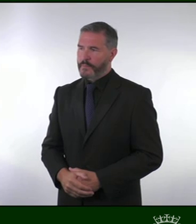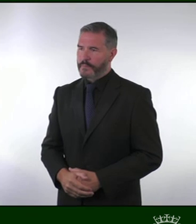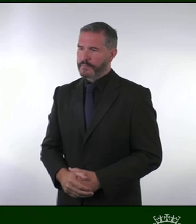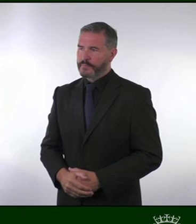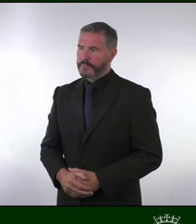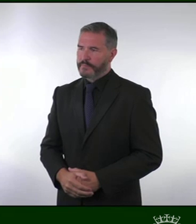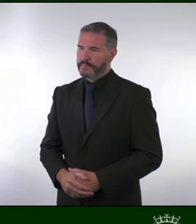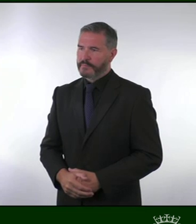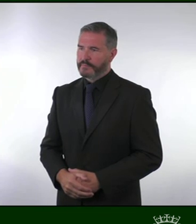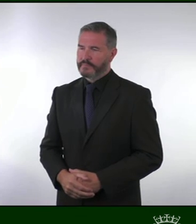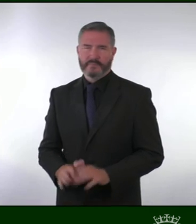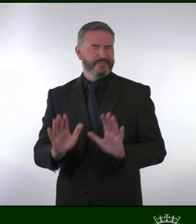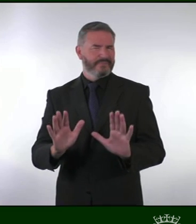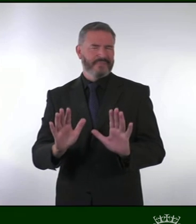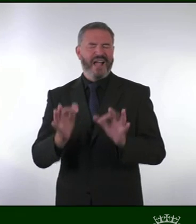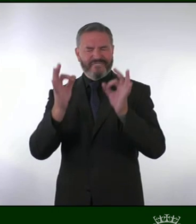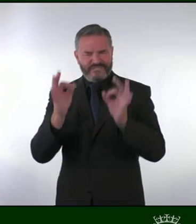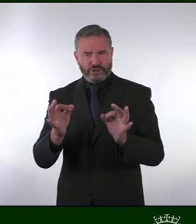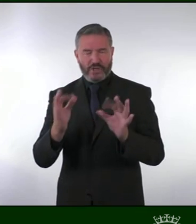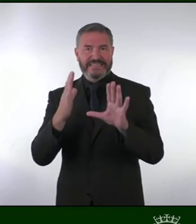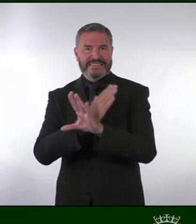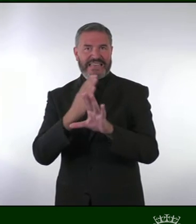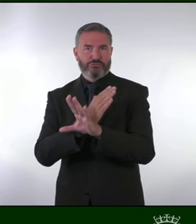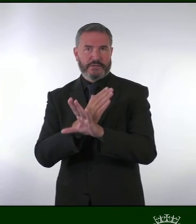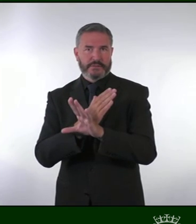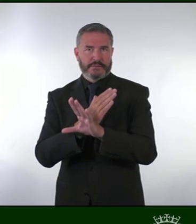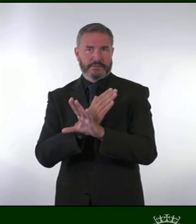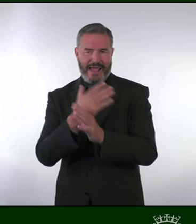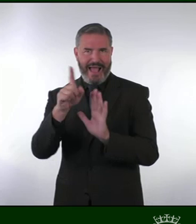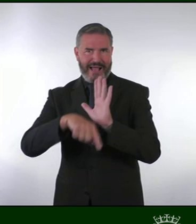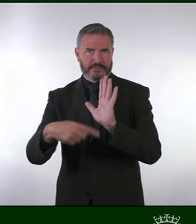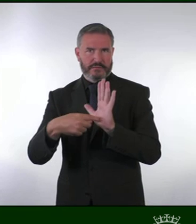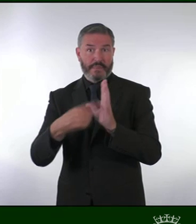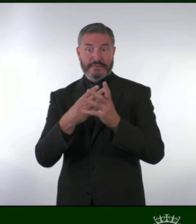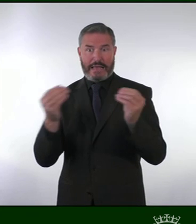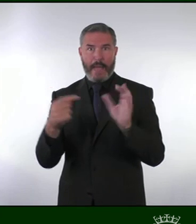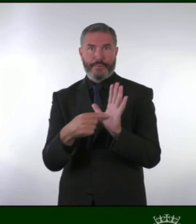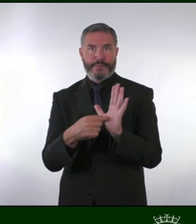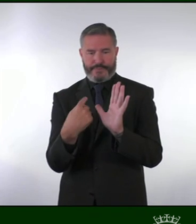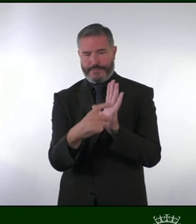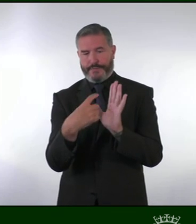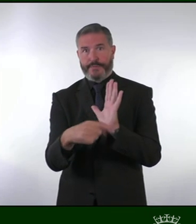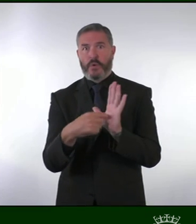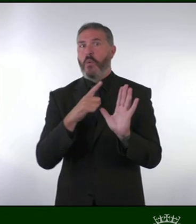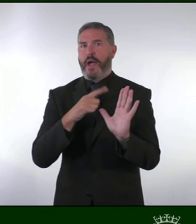There is a serious gap in our Official Secrets Act, laying bare for 18 months, and that is all the Prime Minister has to say about it.